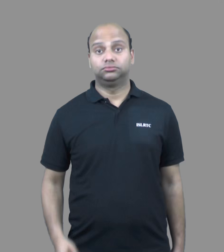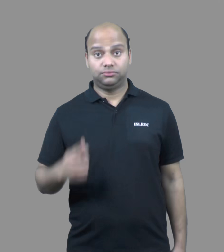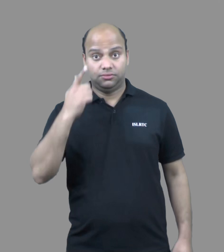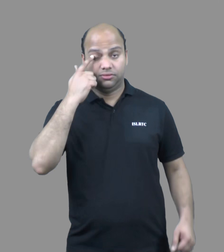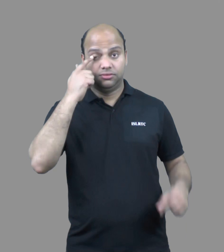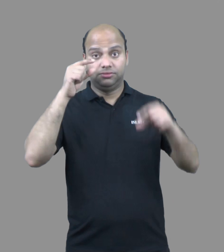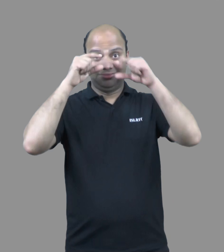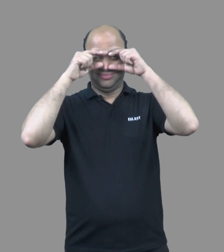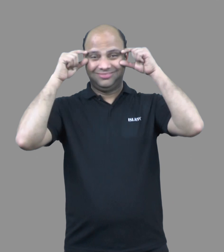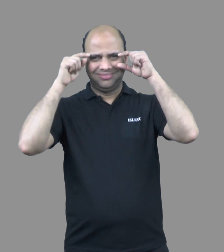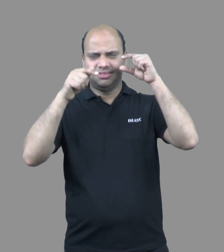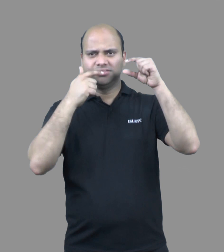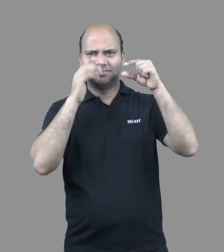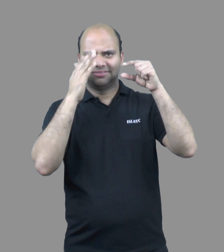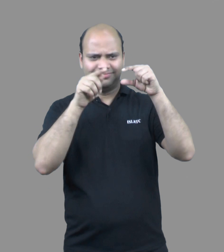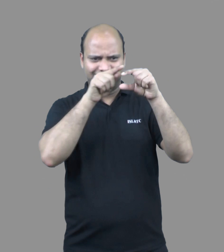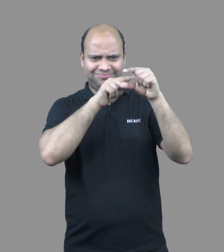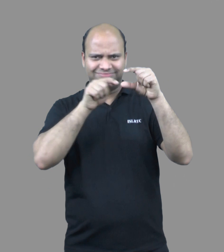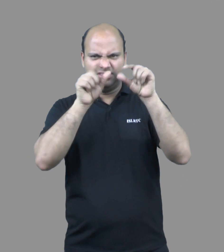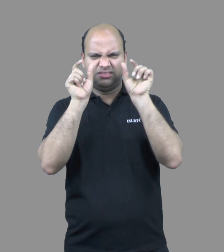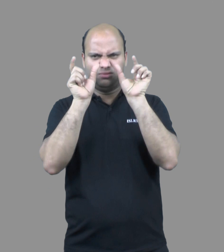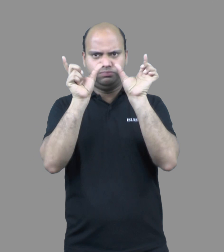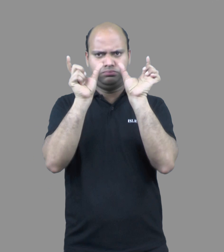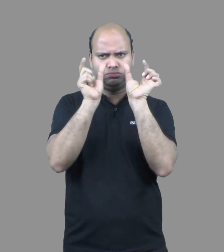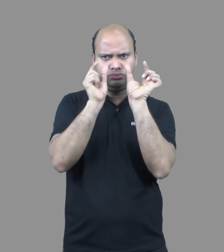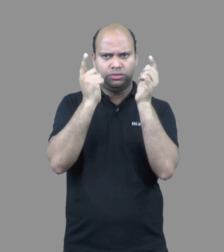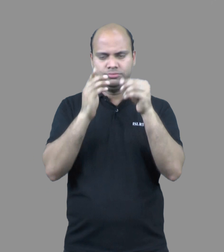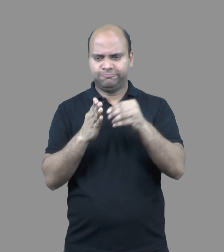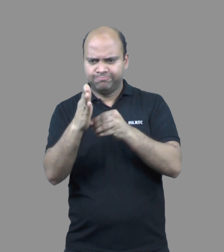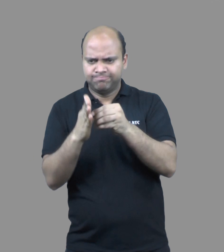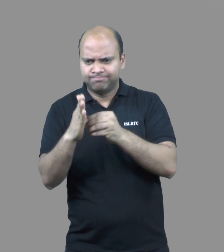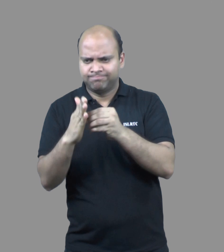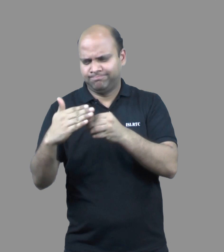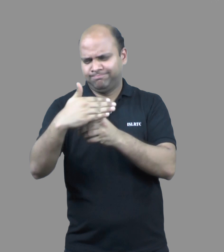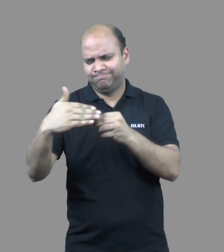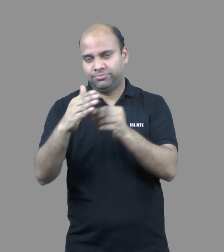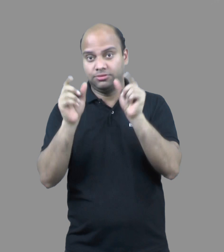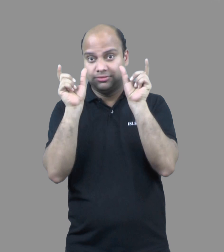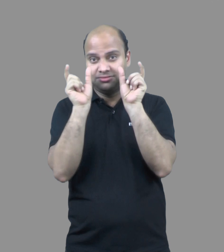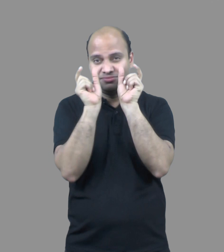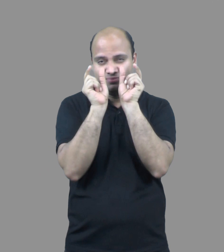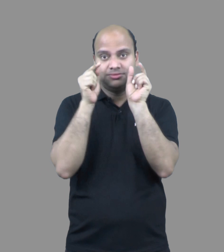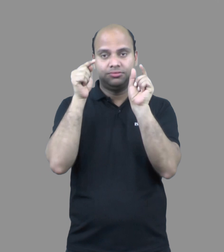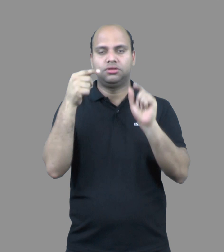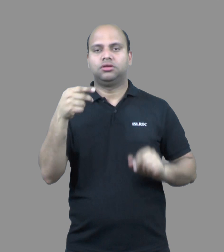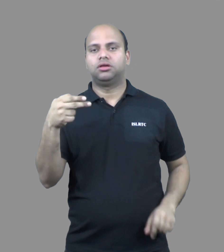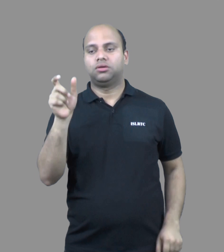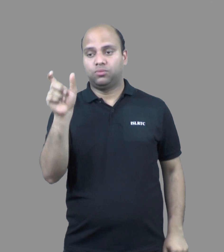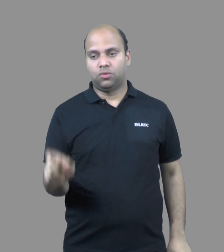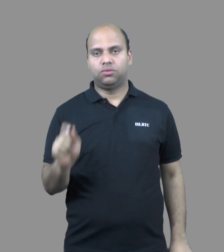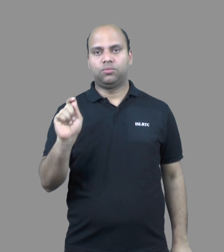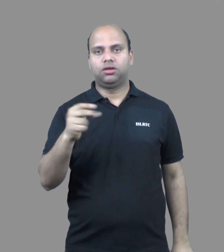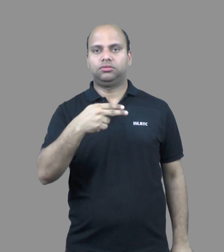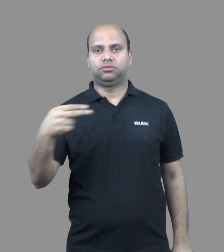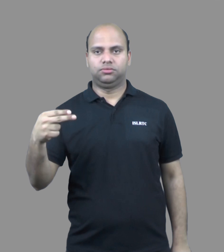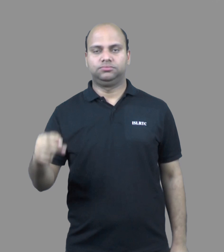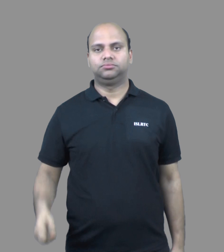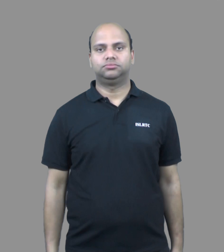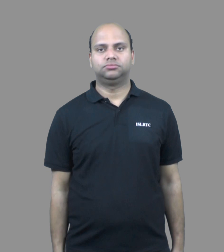Optician